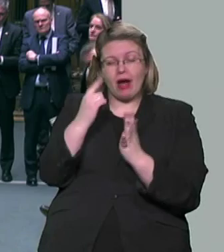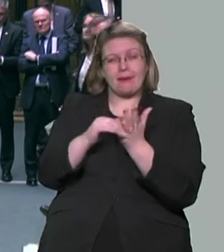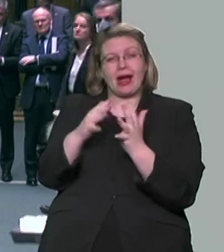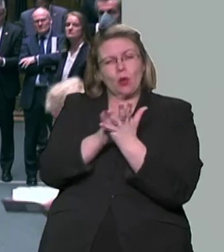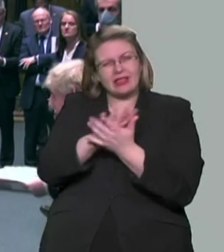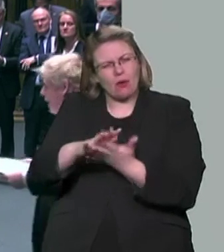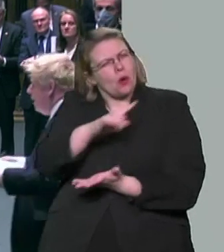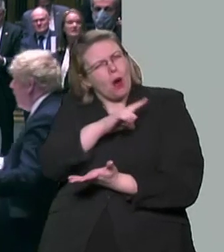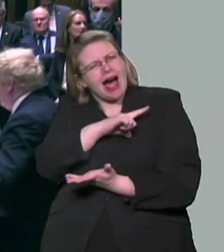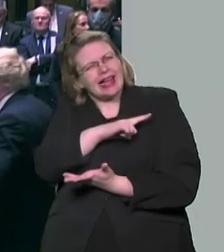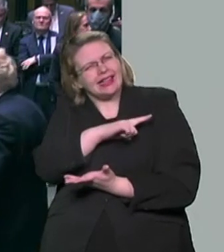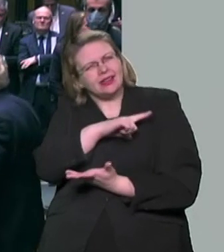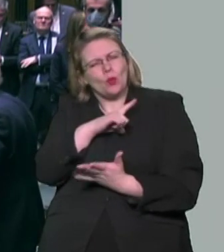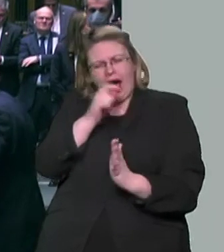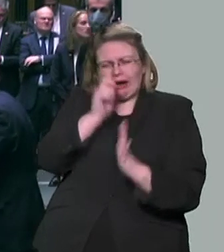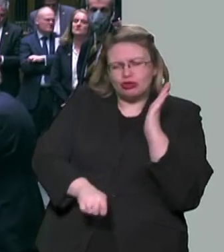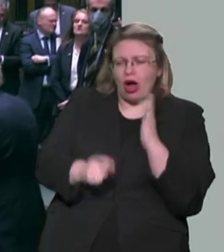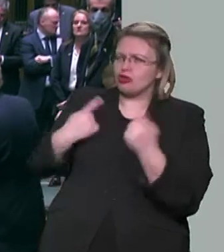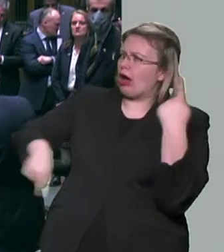36 per megawatt-hour?